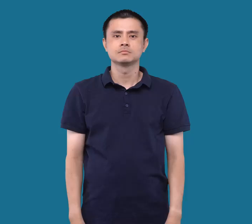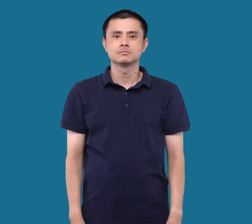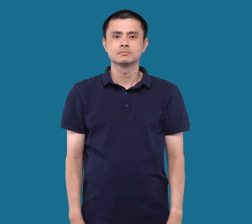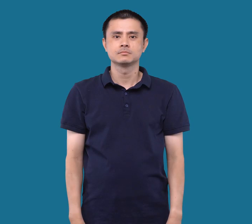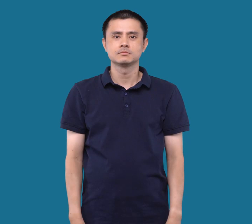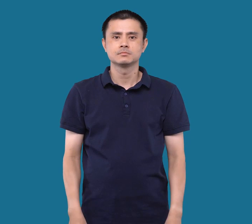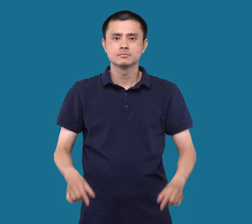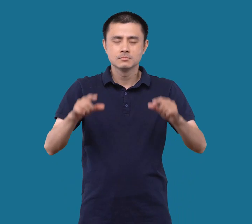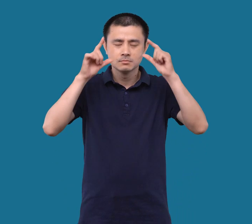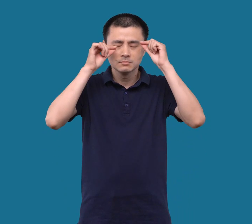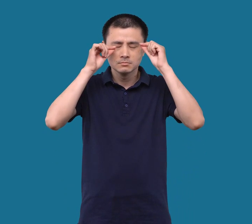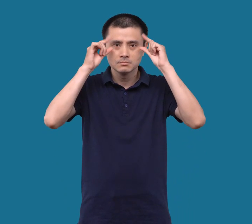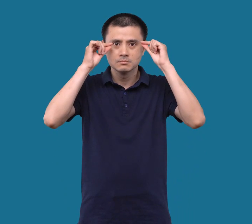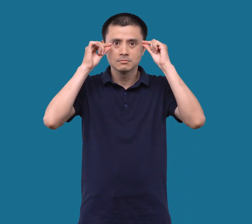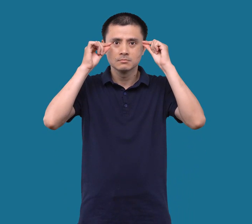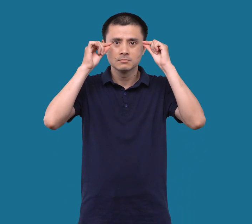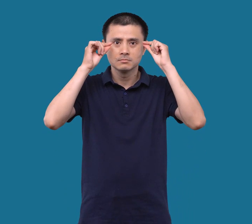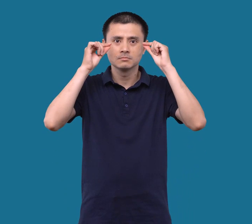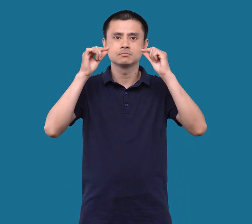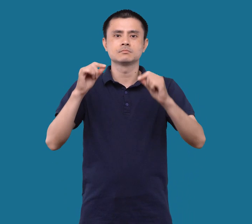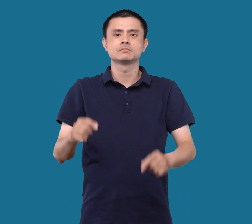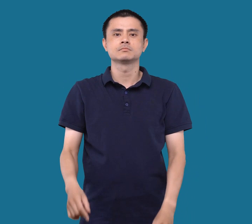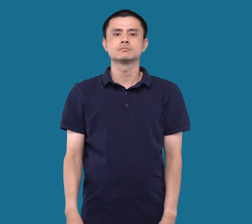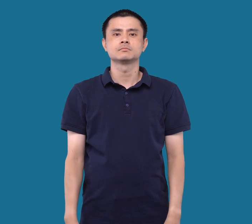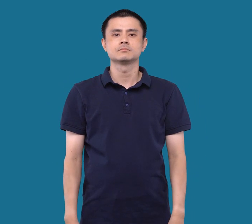chớp mắt